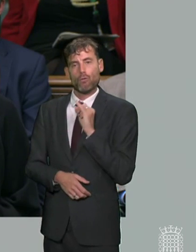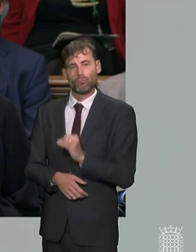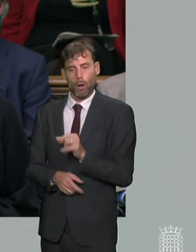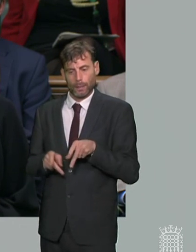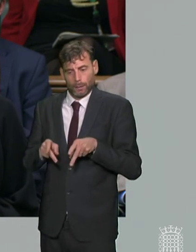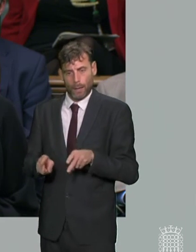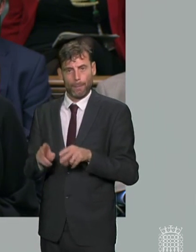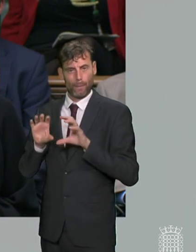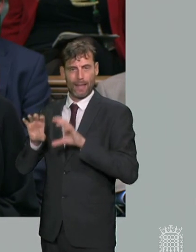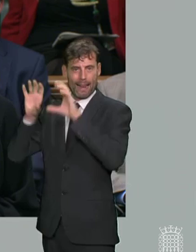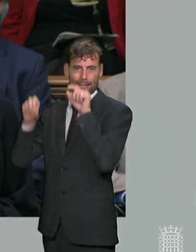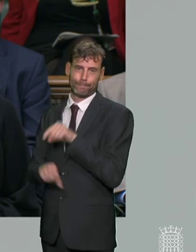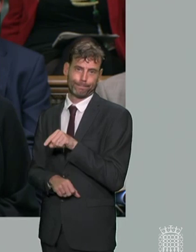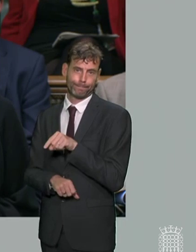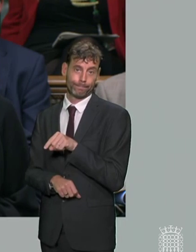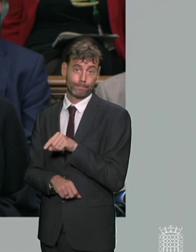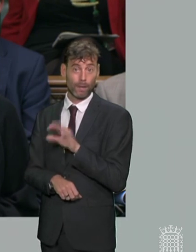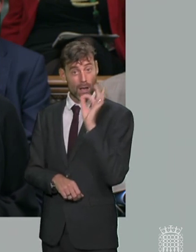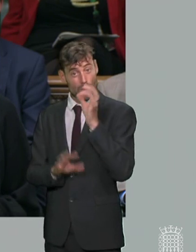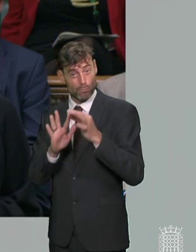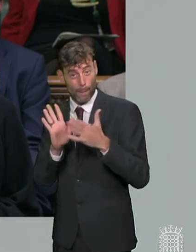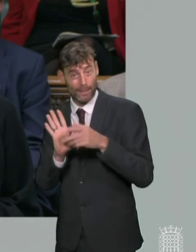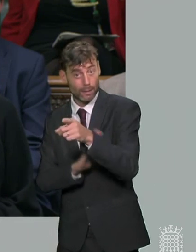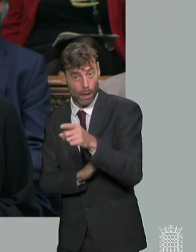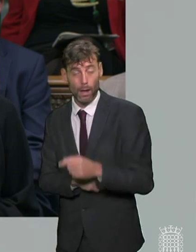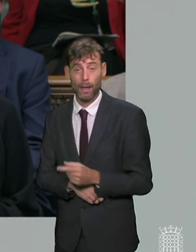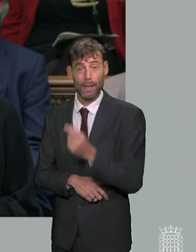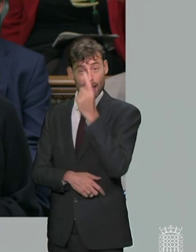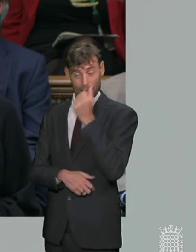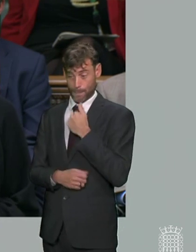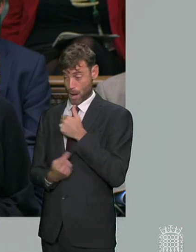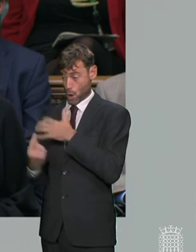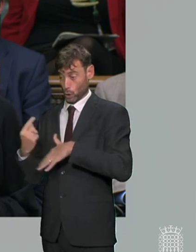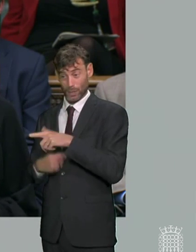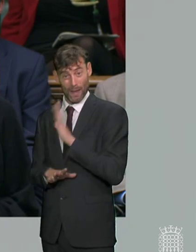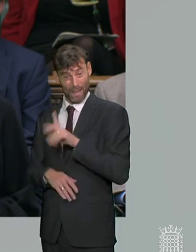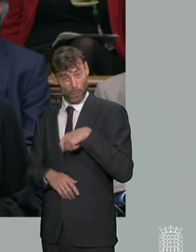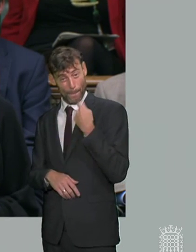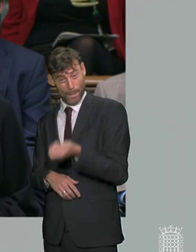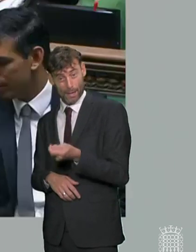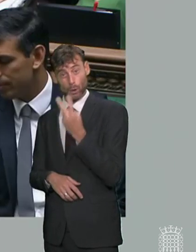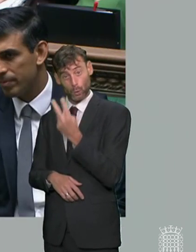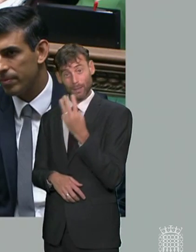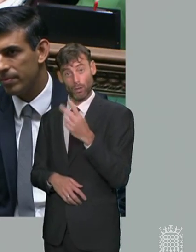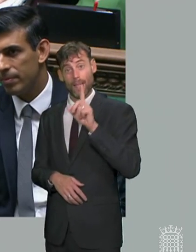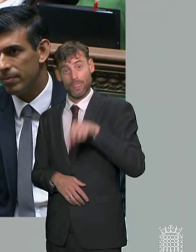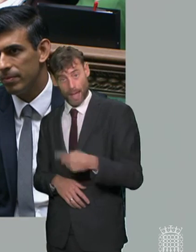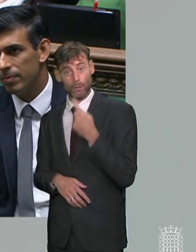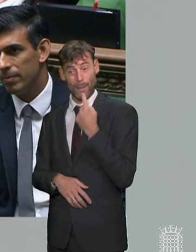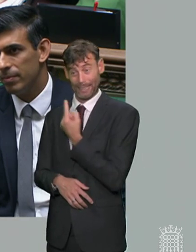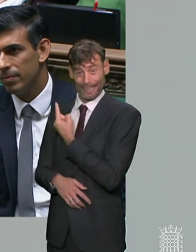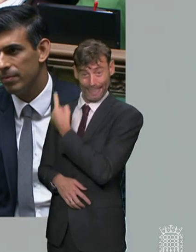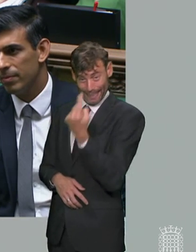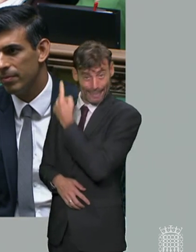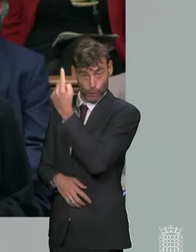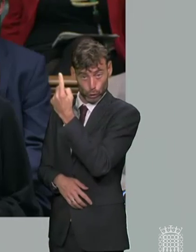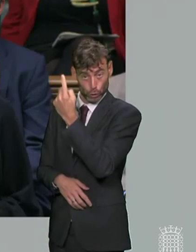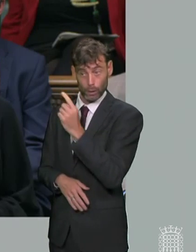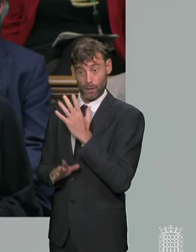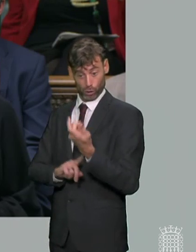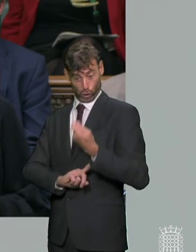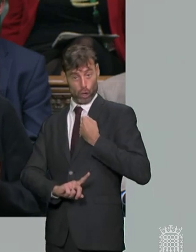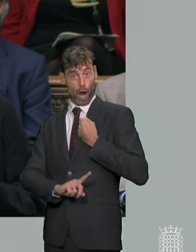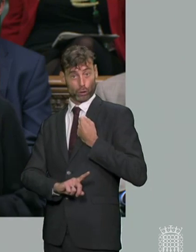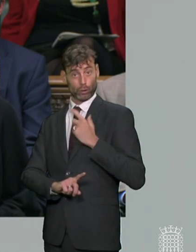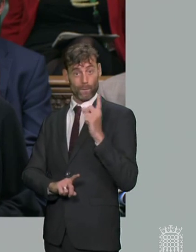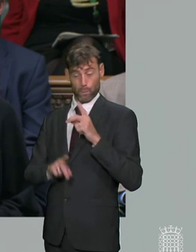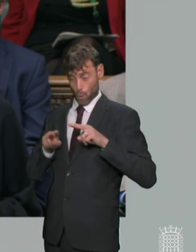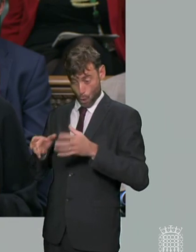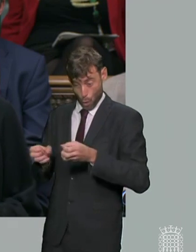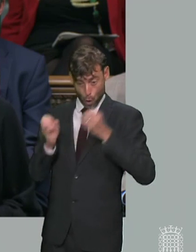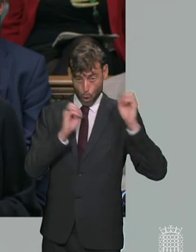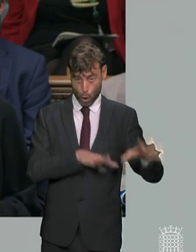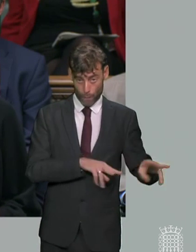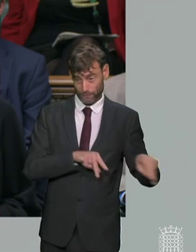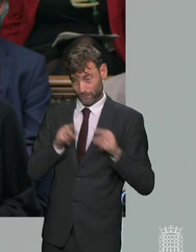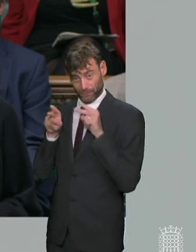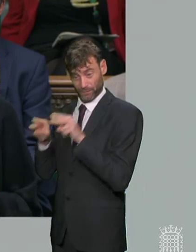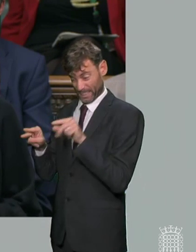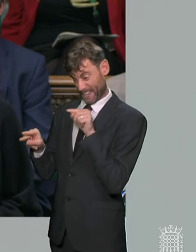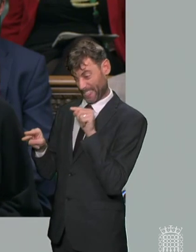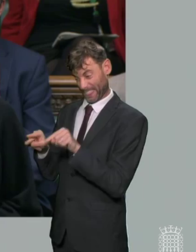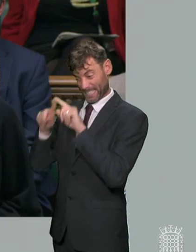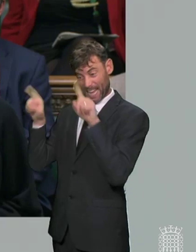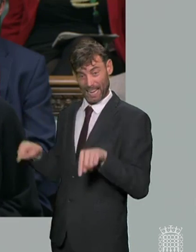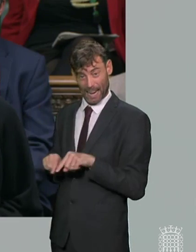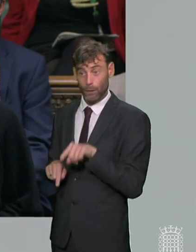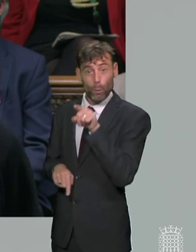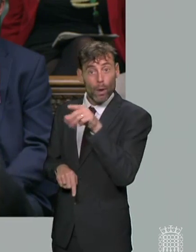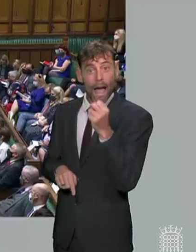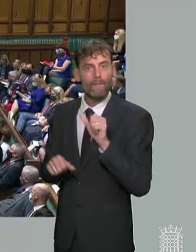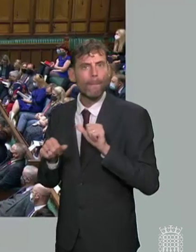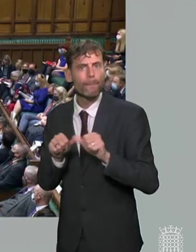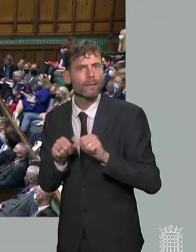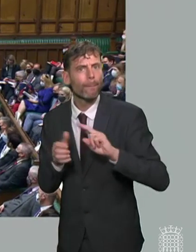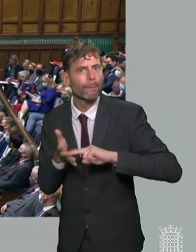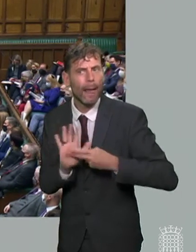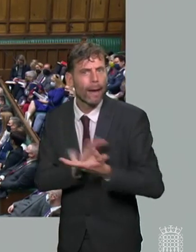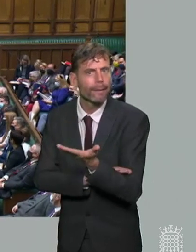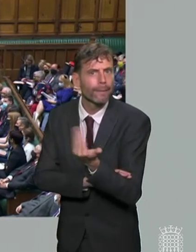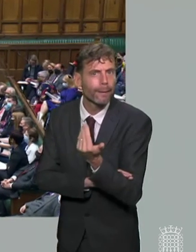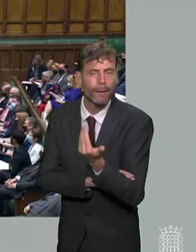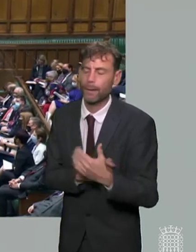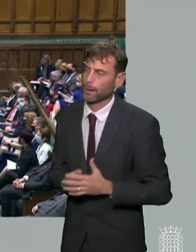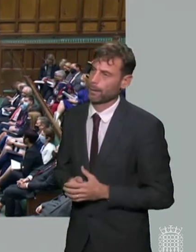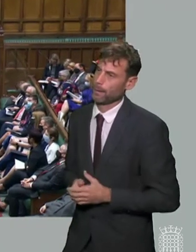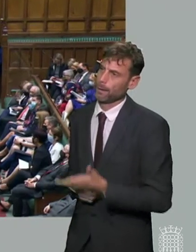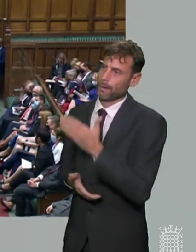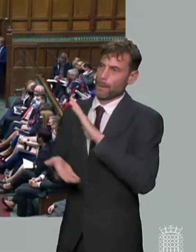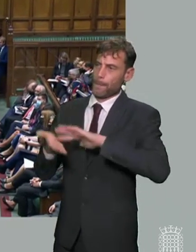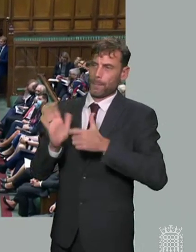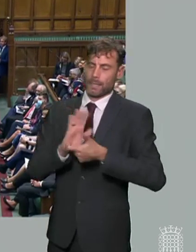Can the Prime Minister confirm: do my constituents have to pay the £23,000 each that they are being charged to remove this cladding, or does he have a better plan?